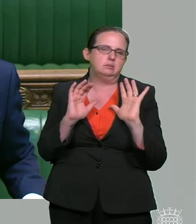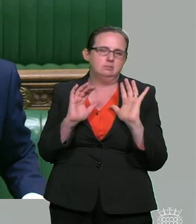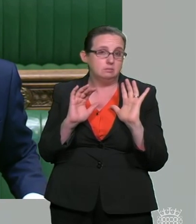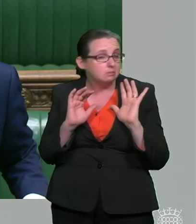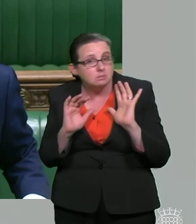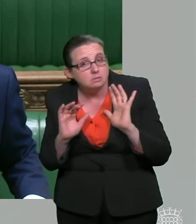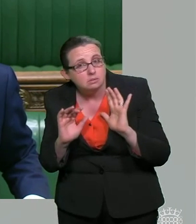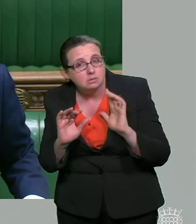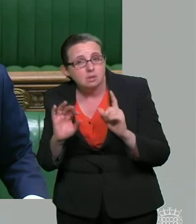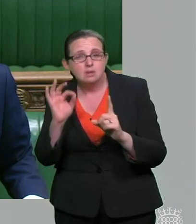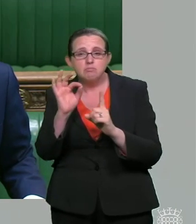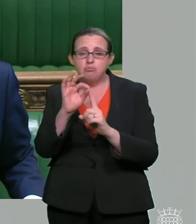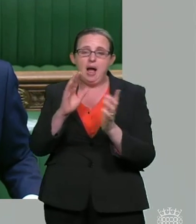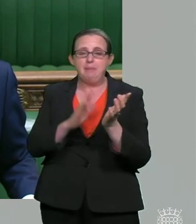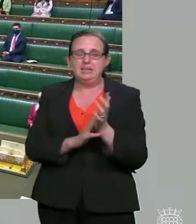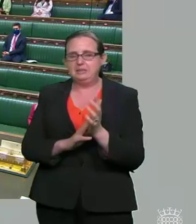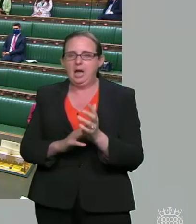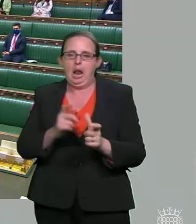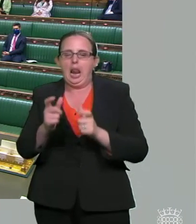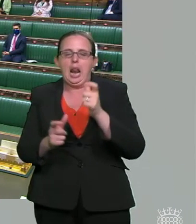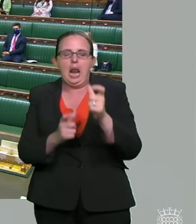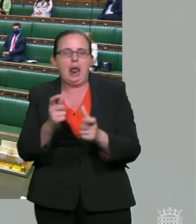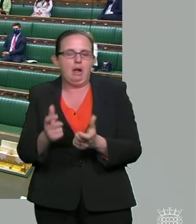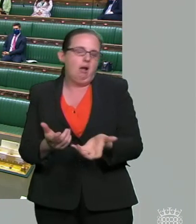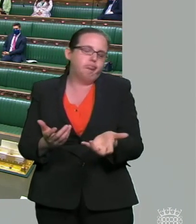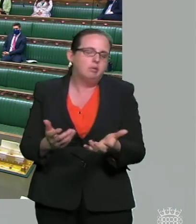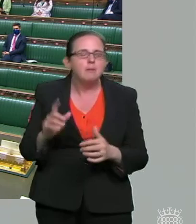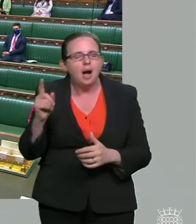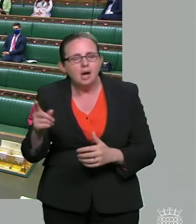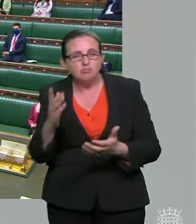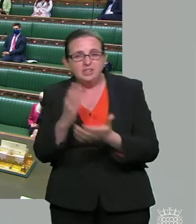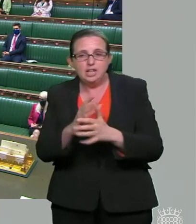The Prime Minister, whatever he says, rolled over and children lose out.